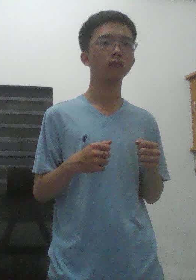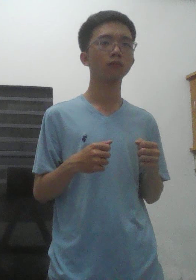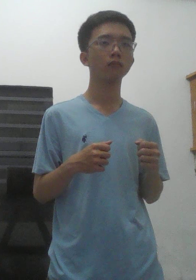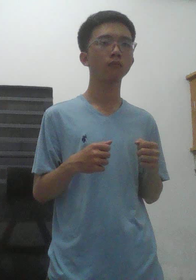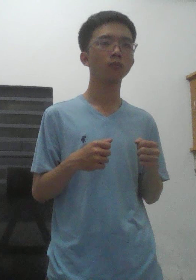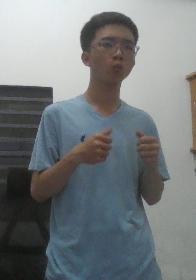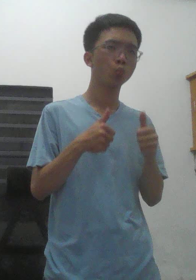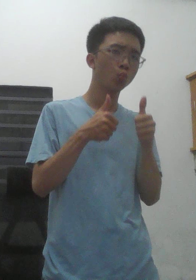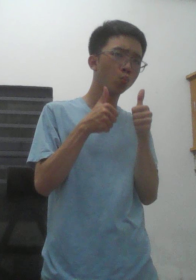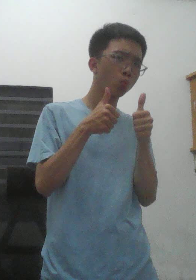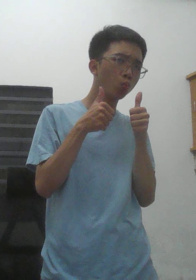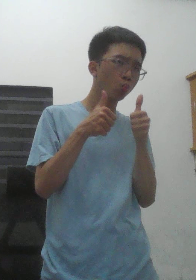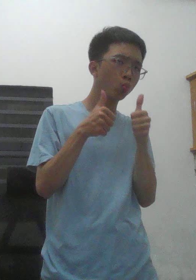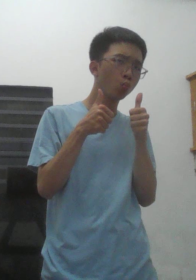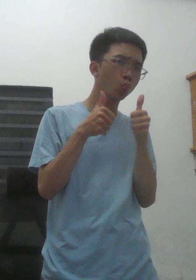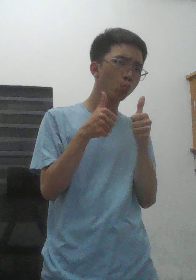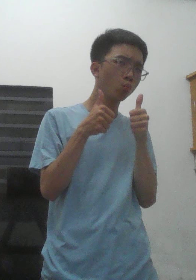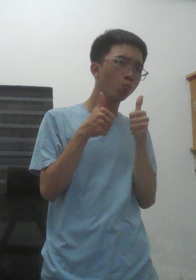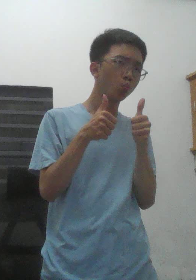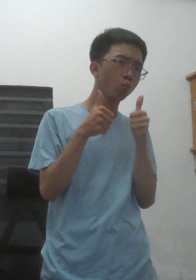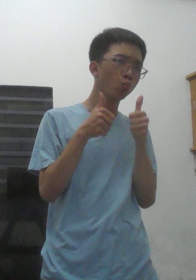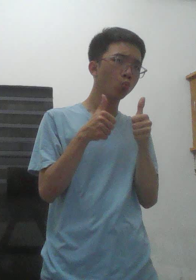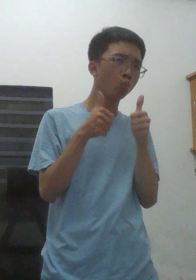rat tot